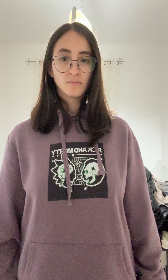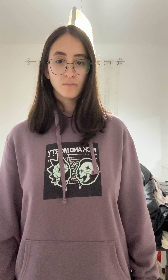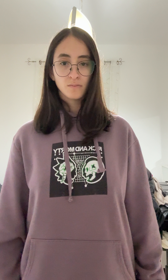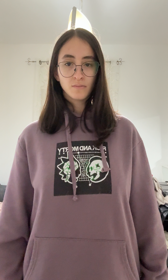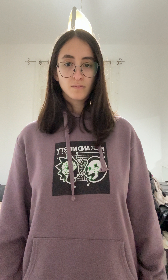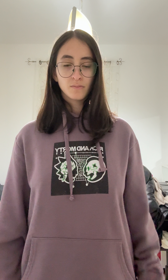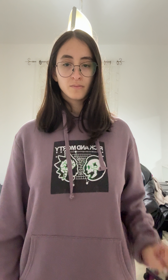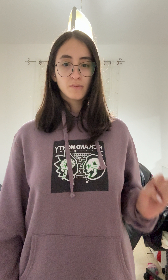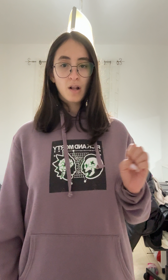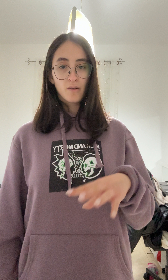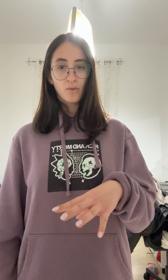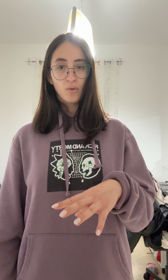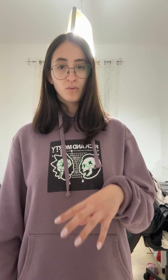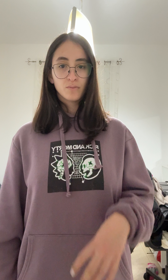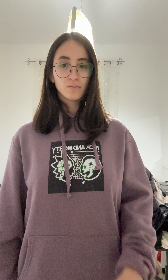לבוא